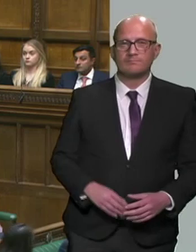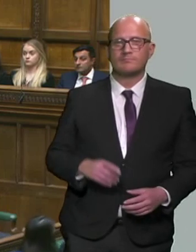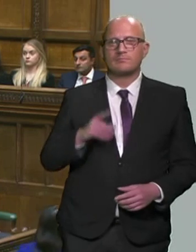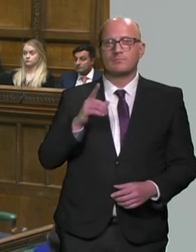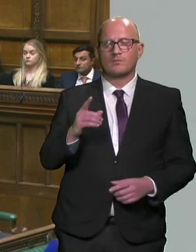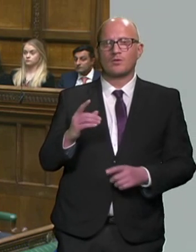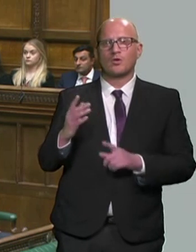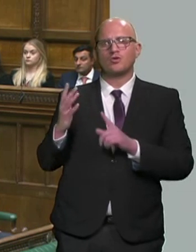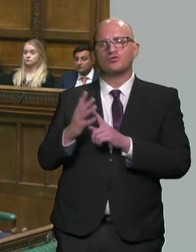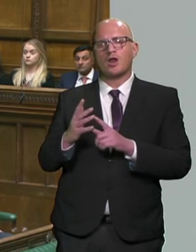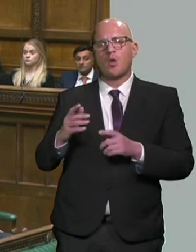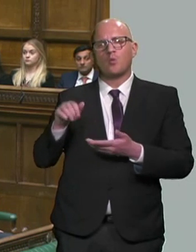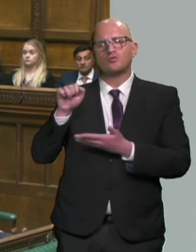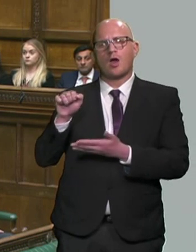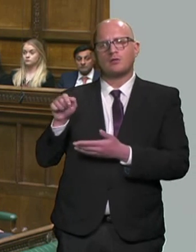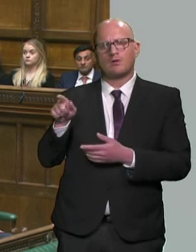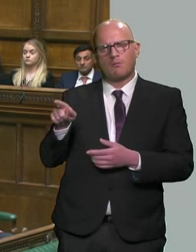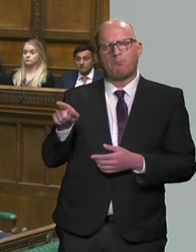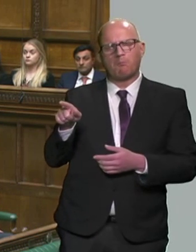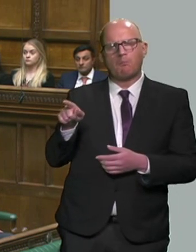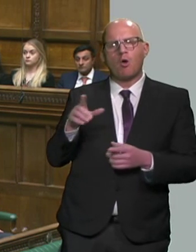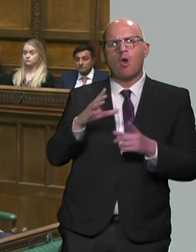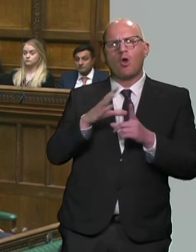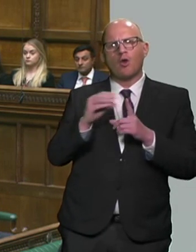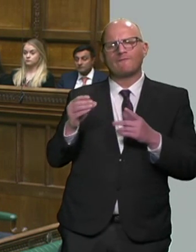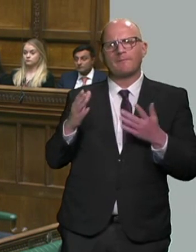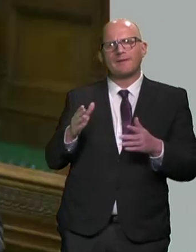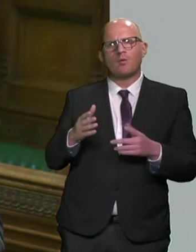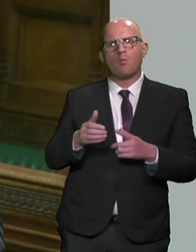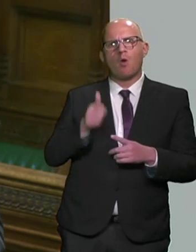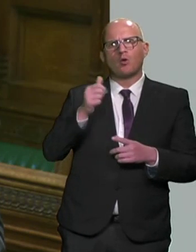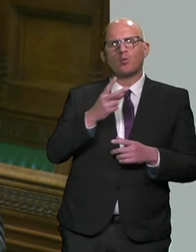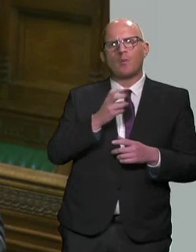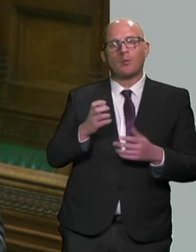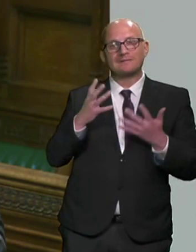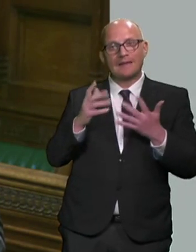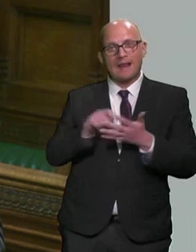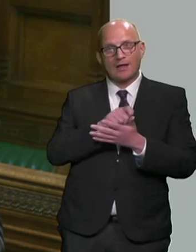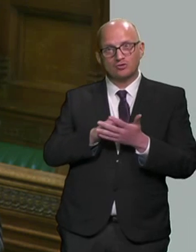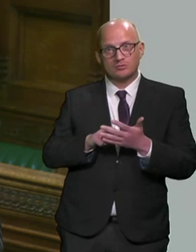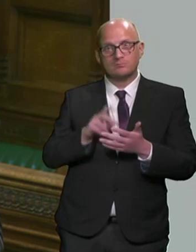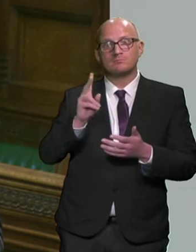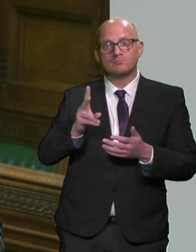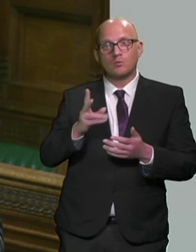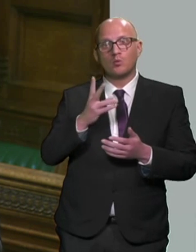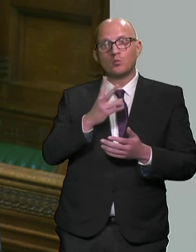I think the shadow Chancellor’s remarks will be best remembered for pointing out that the Conservatives won the 2010 election and the 2019 election.